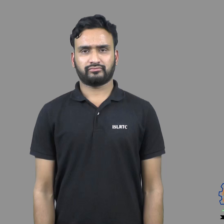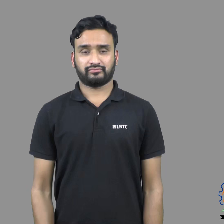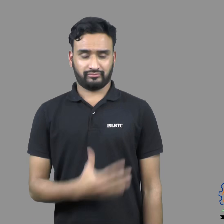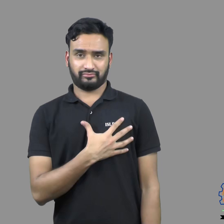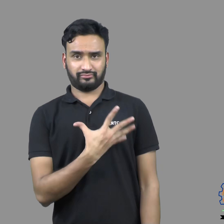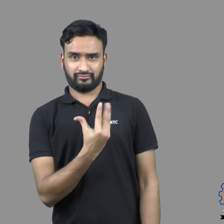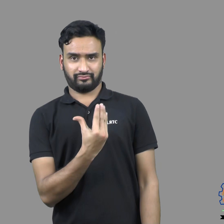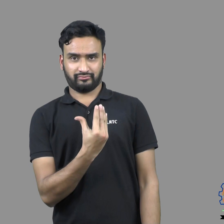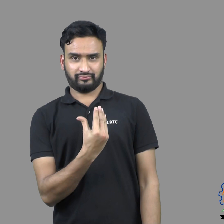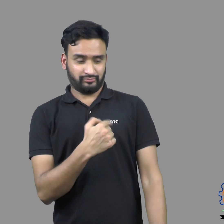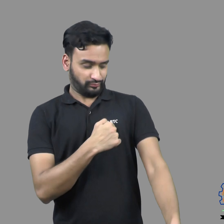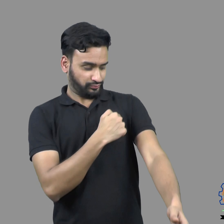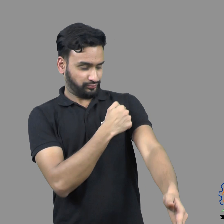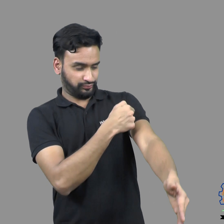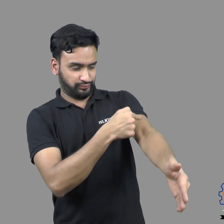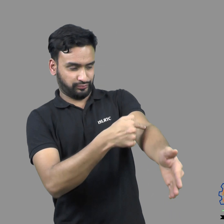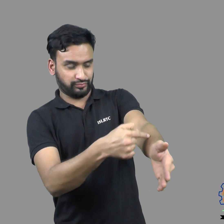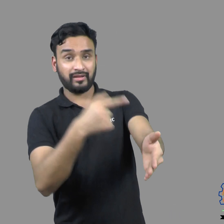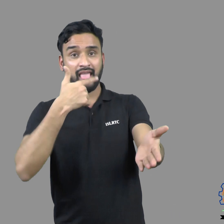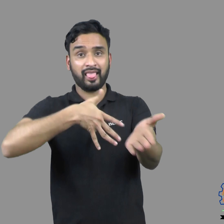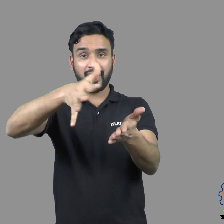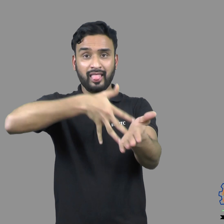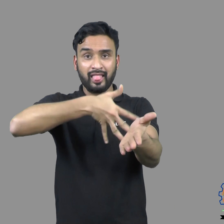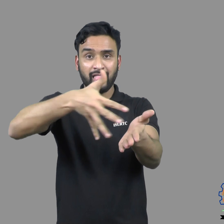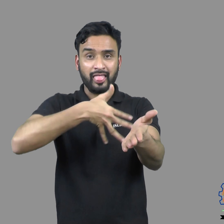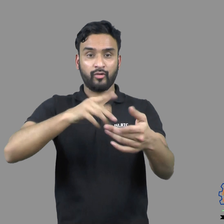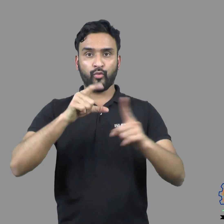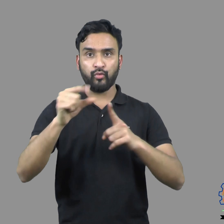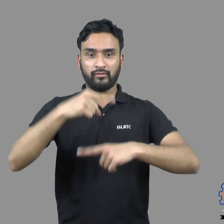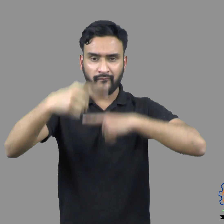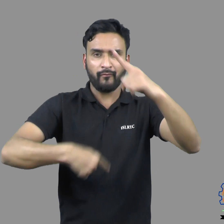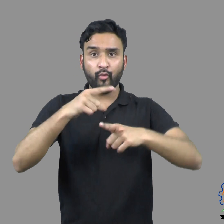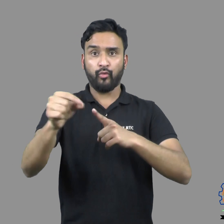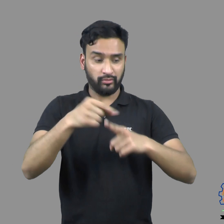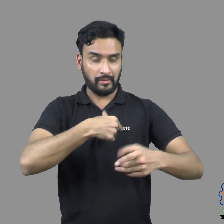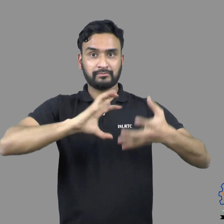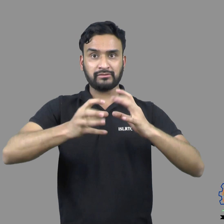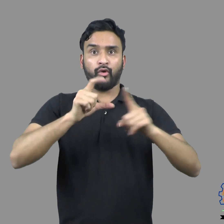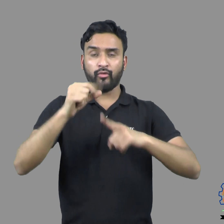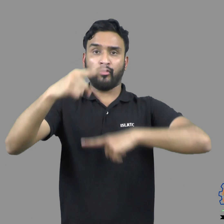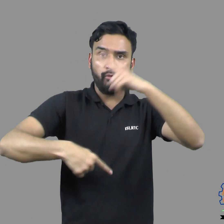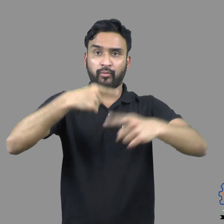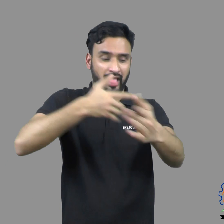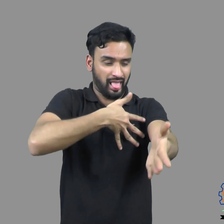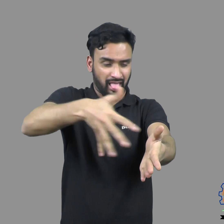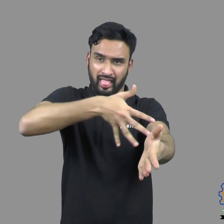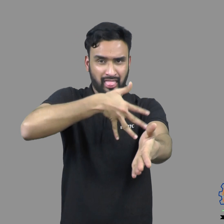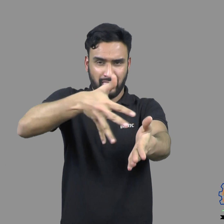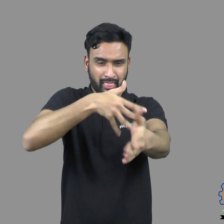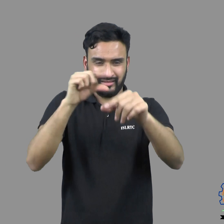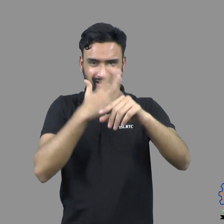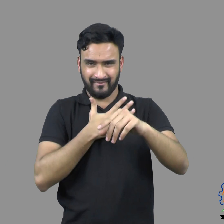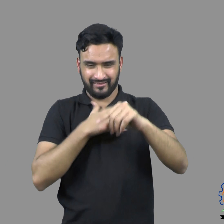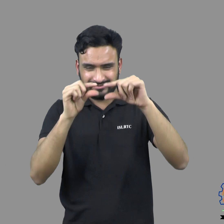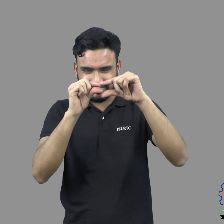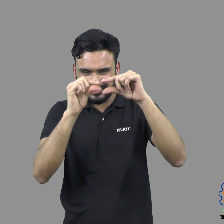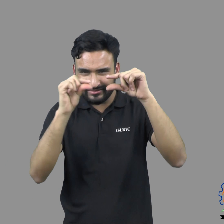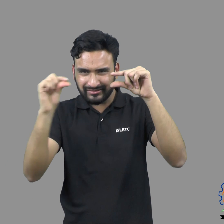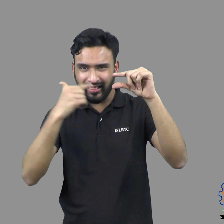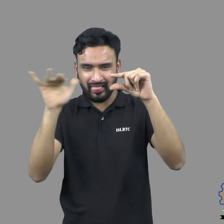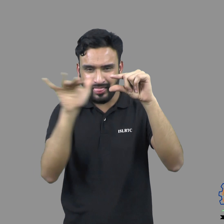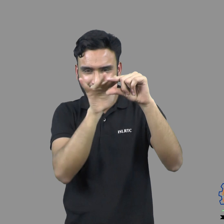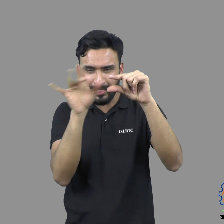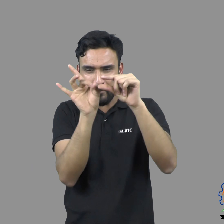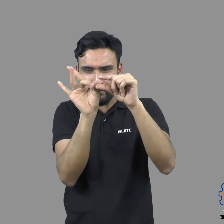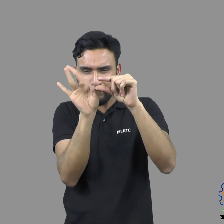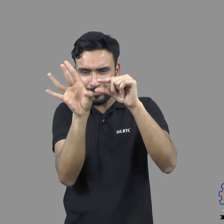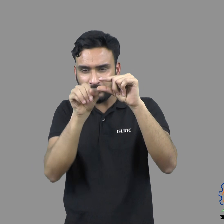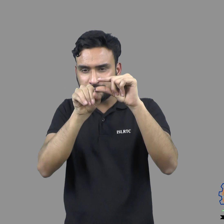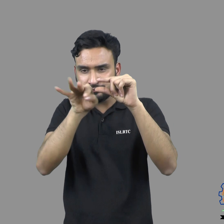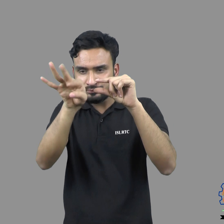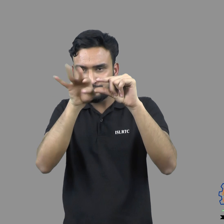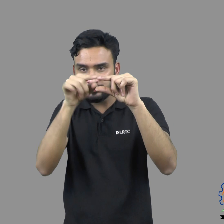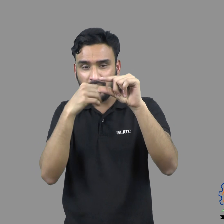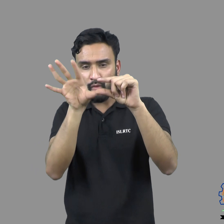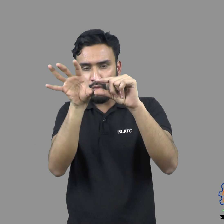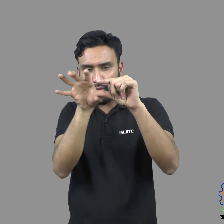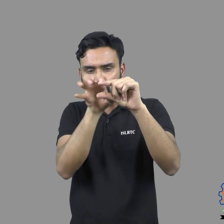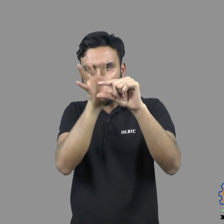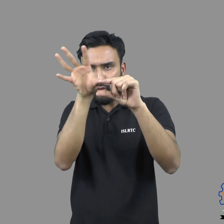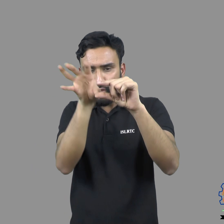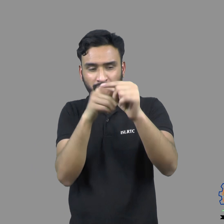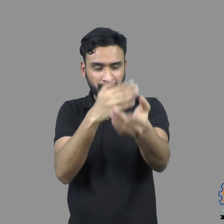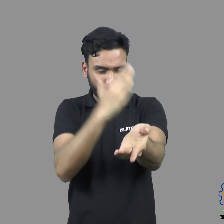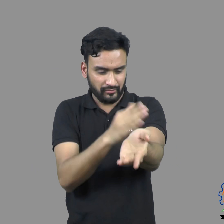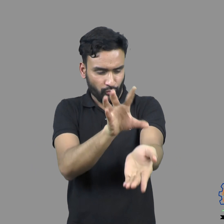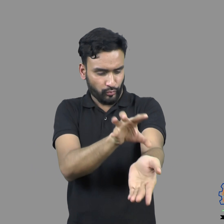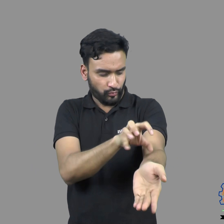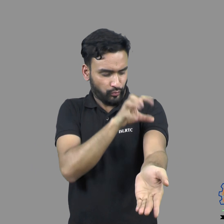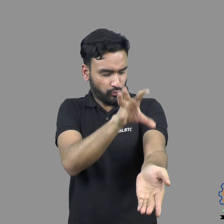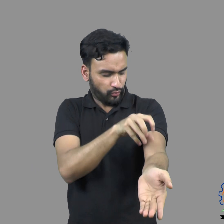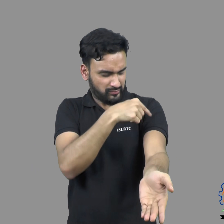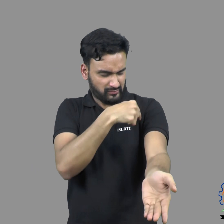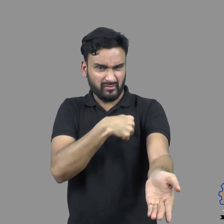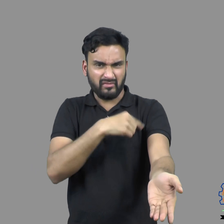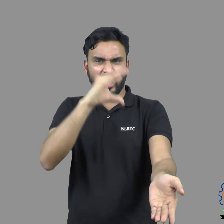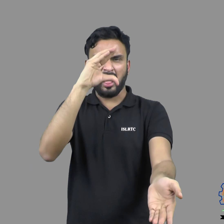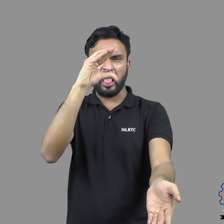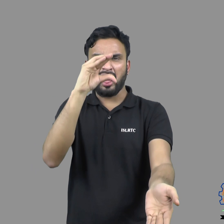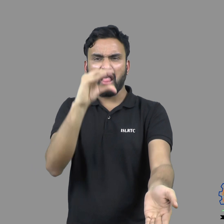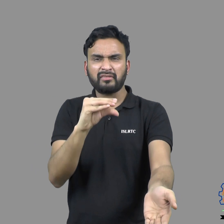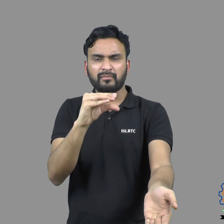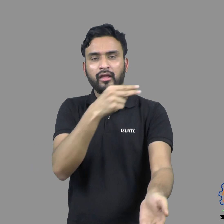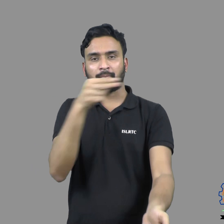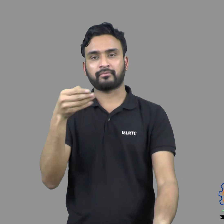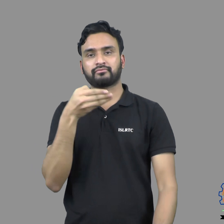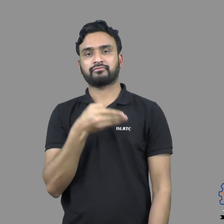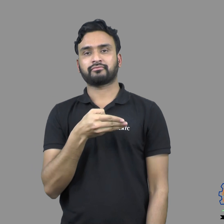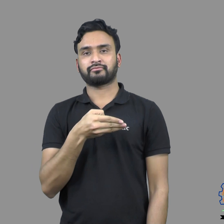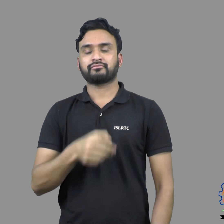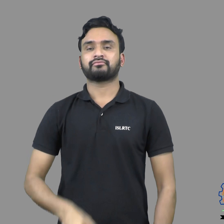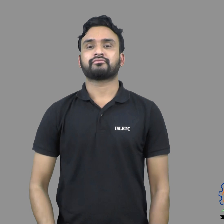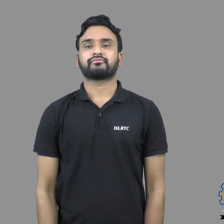Acute Coronary Syndrome